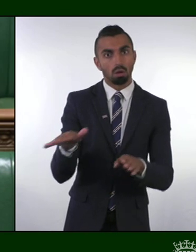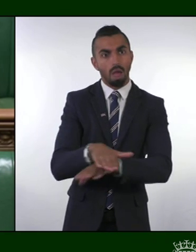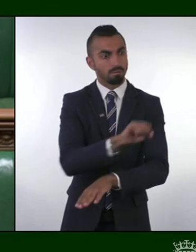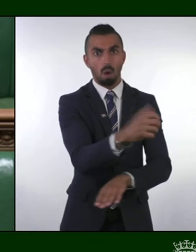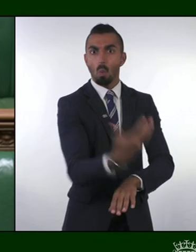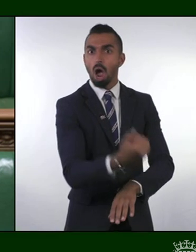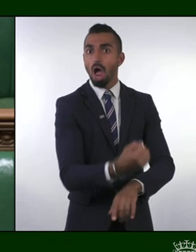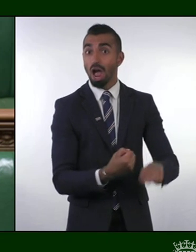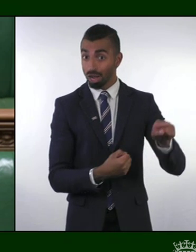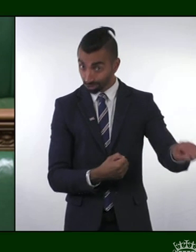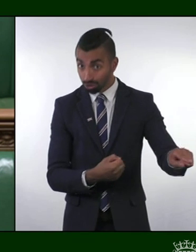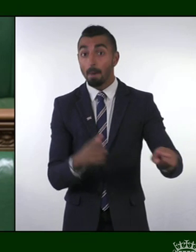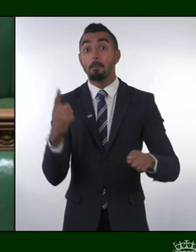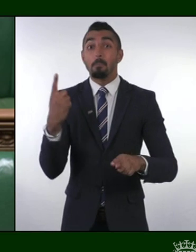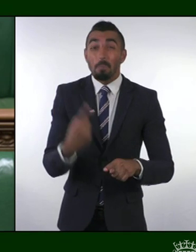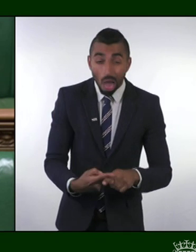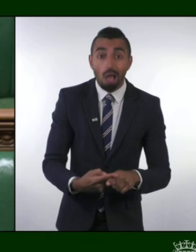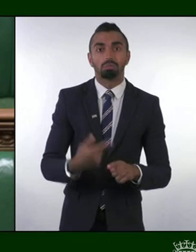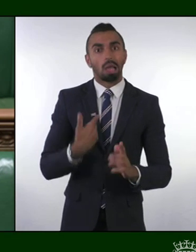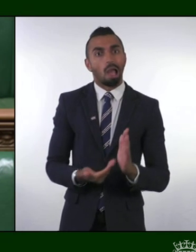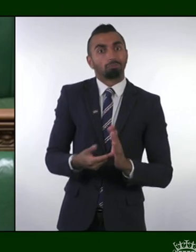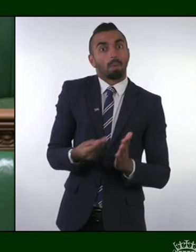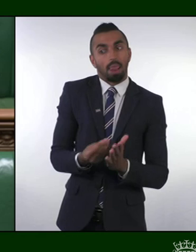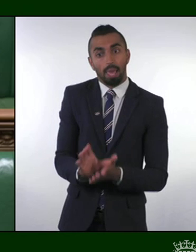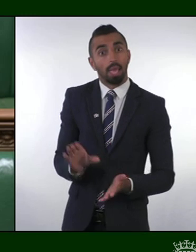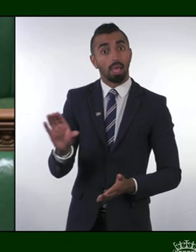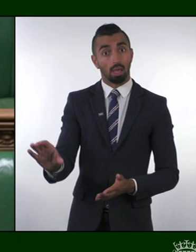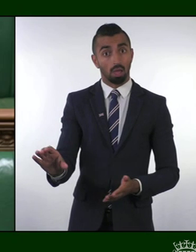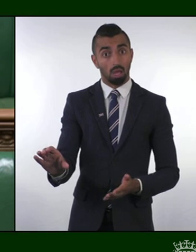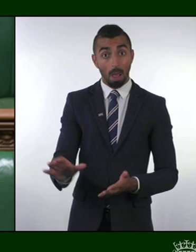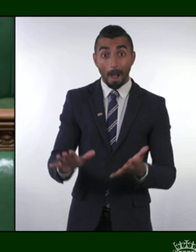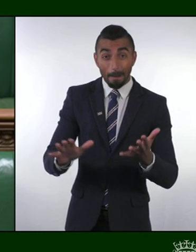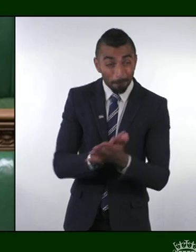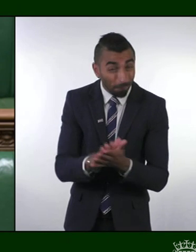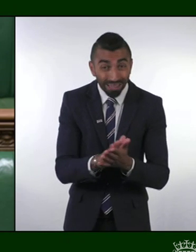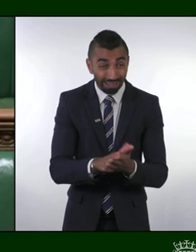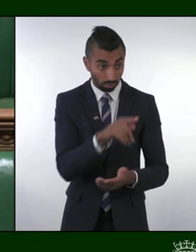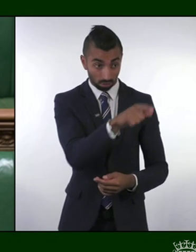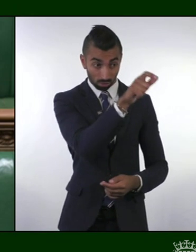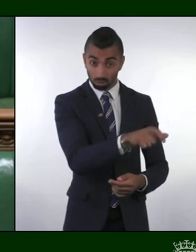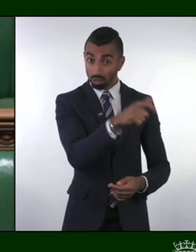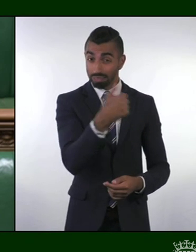That means that for a 24-year-old the grant will be around £6,500.